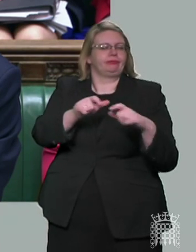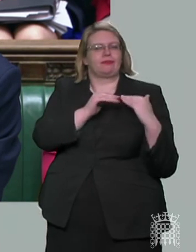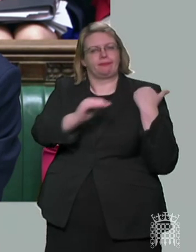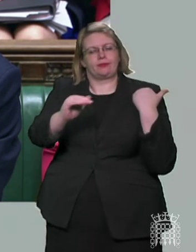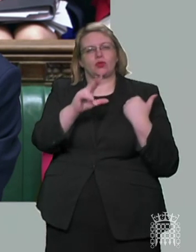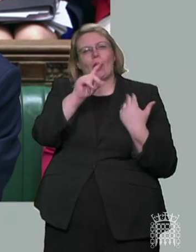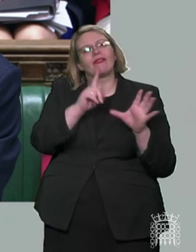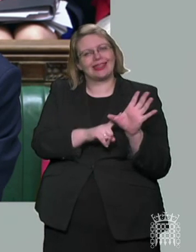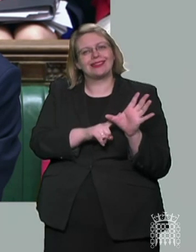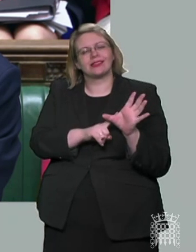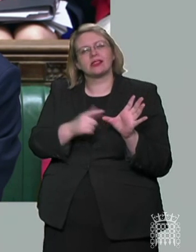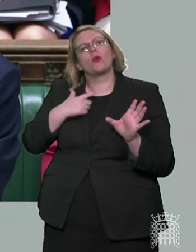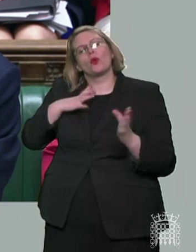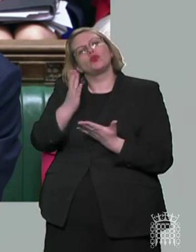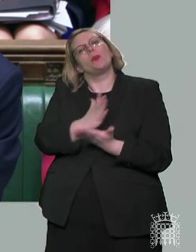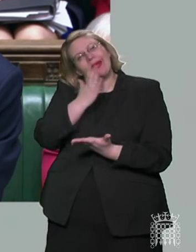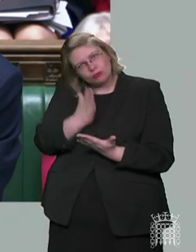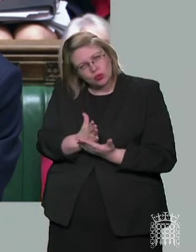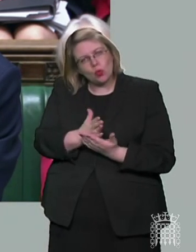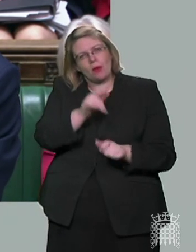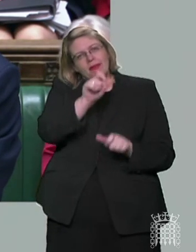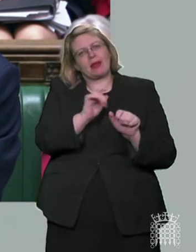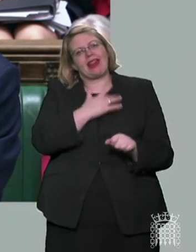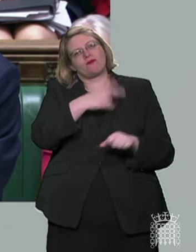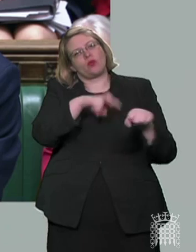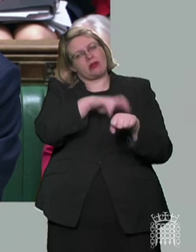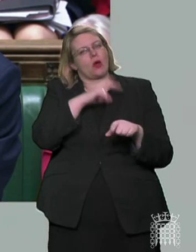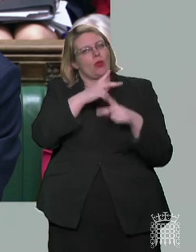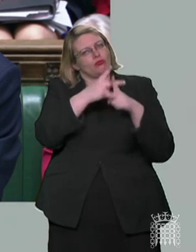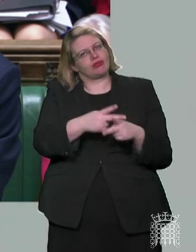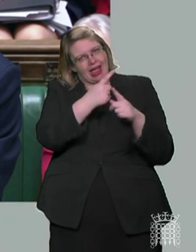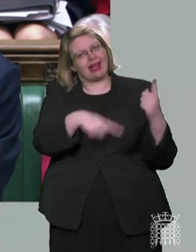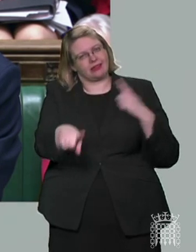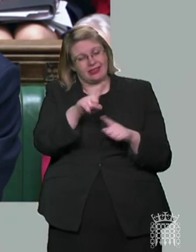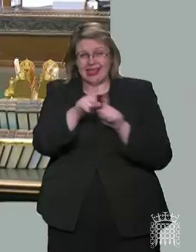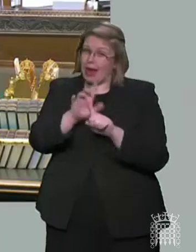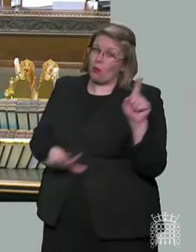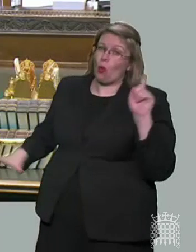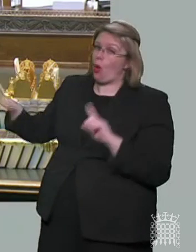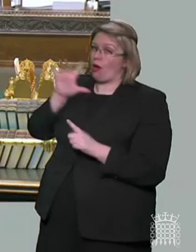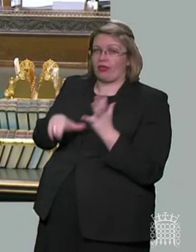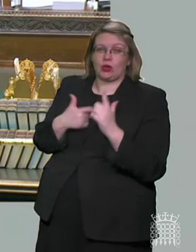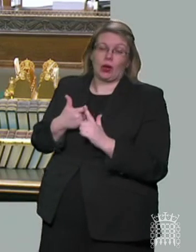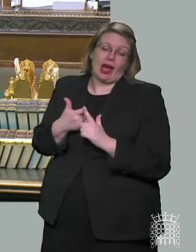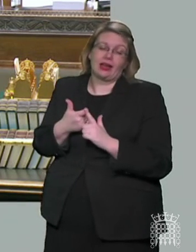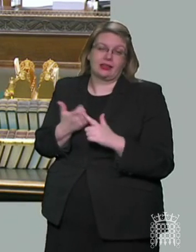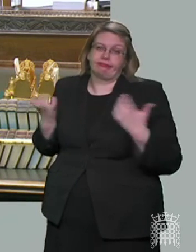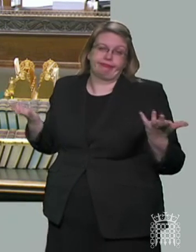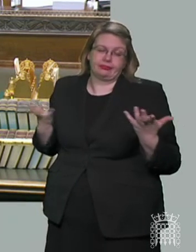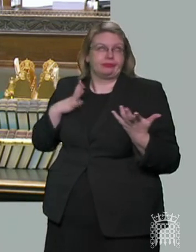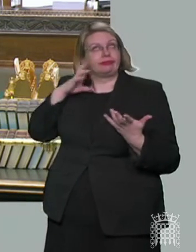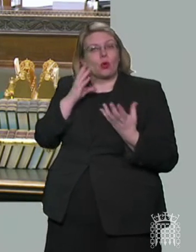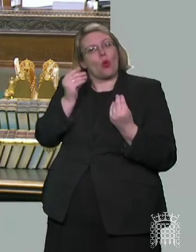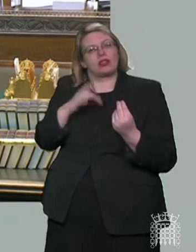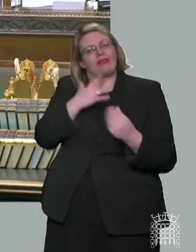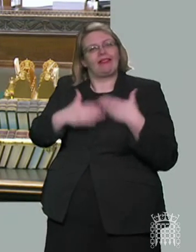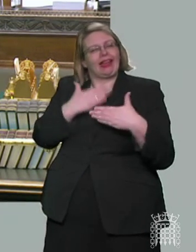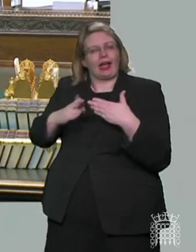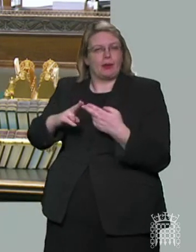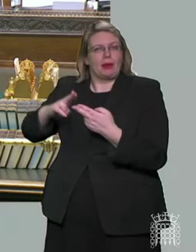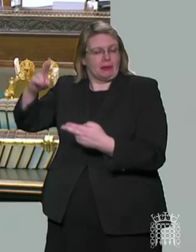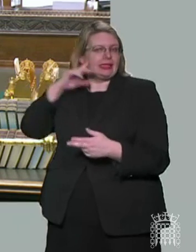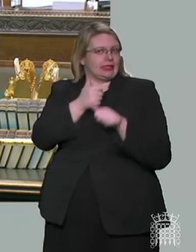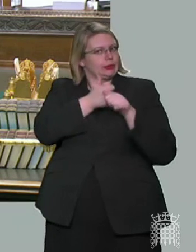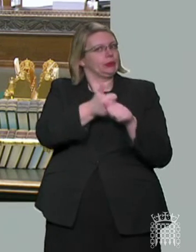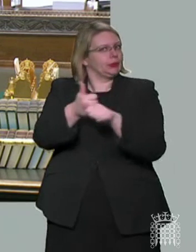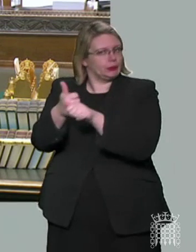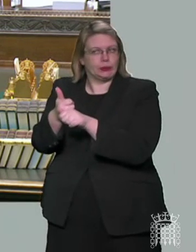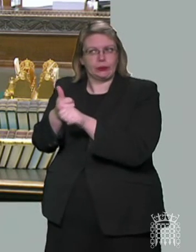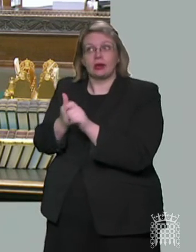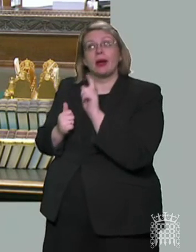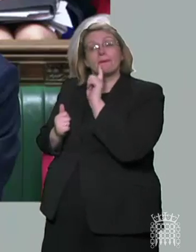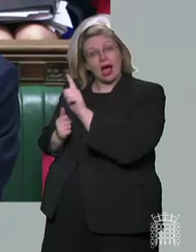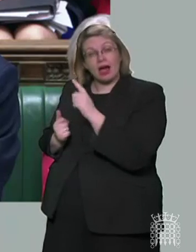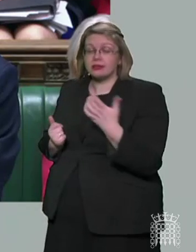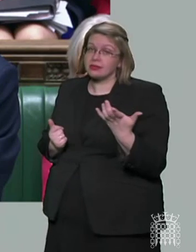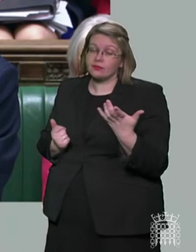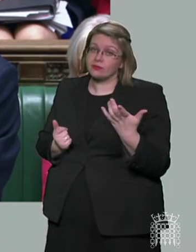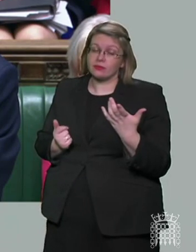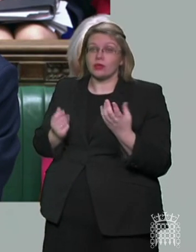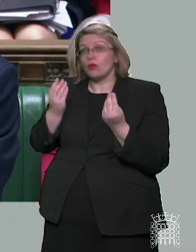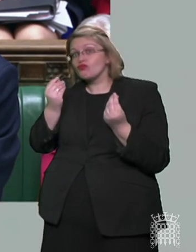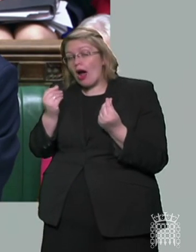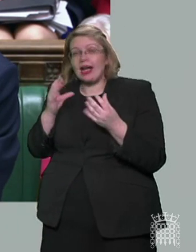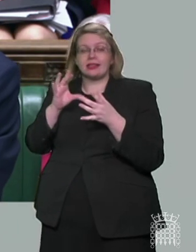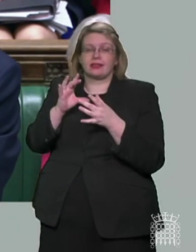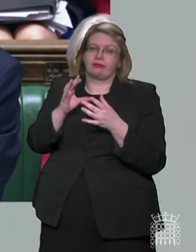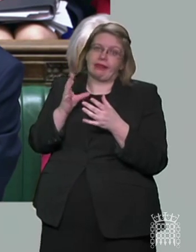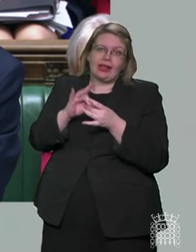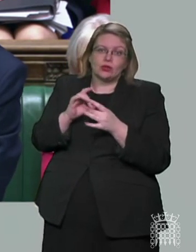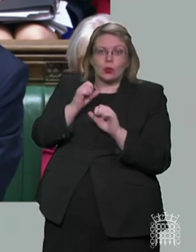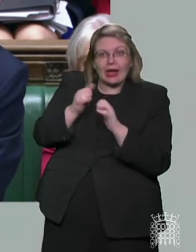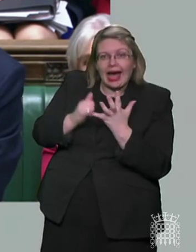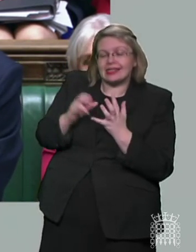We will ensure that the people of Northern Ireland continue to be protected, along with everybody in the UK, from the cost of living crisis, but the House should be in no doubt that the pressures on energy will continue.